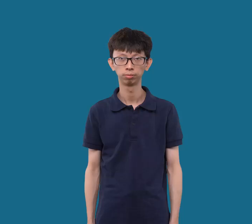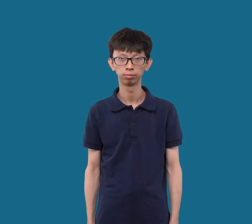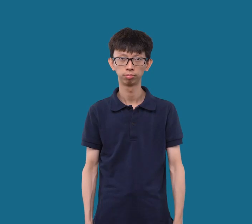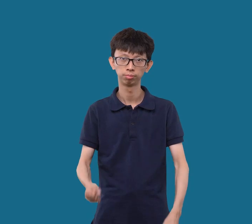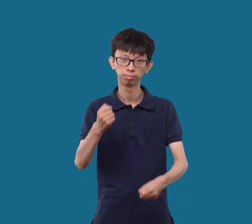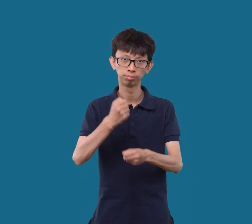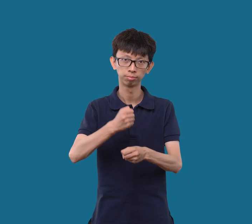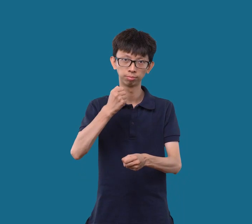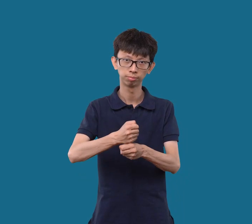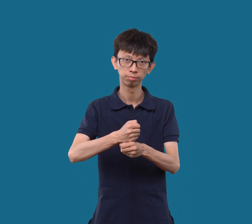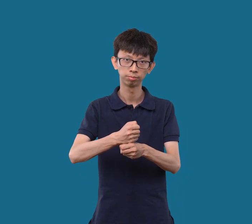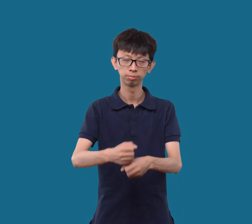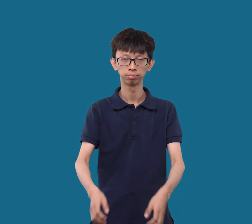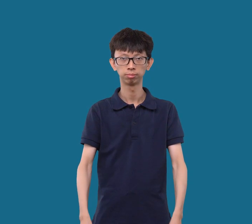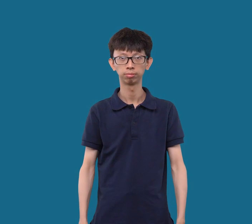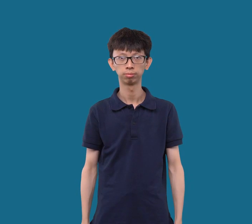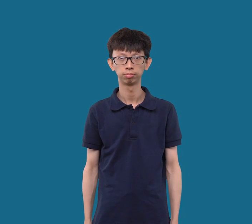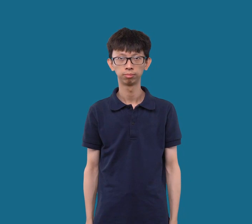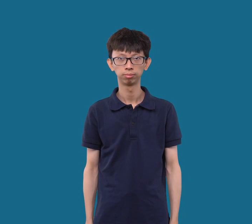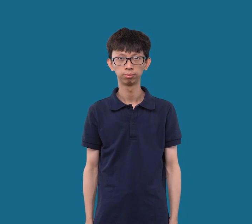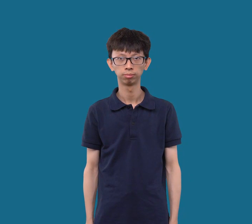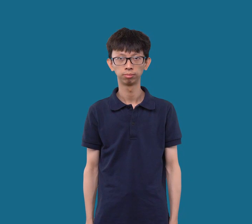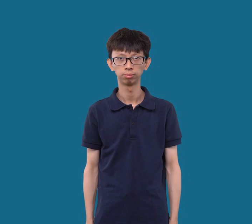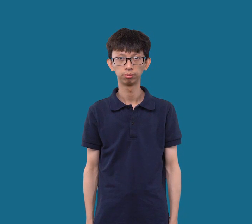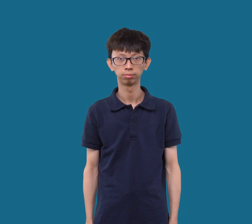làm việc